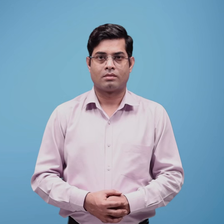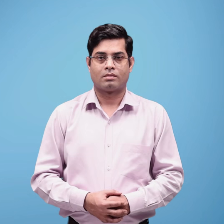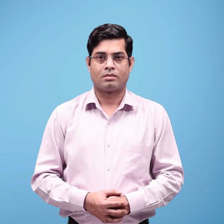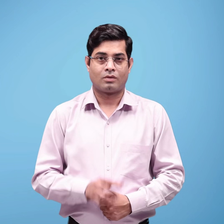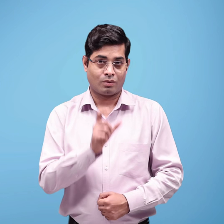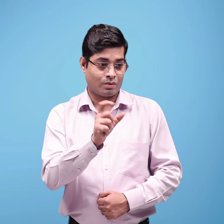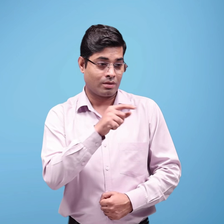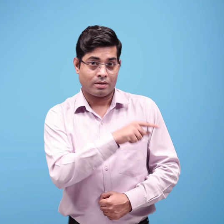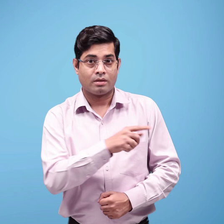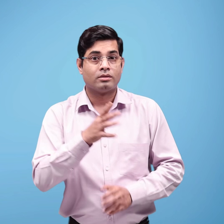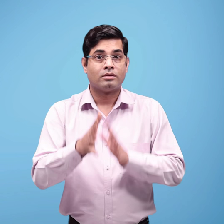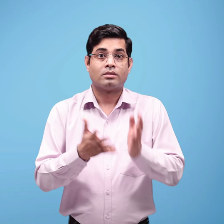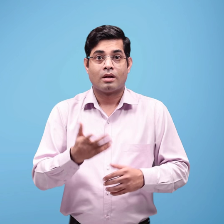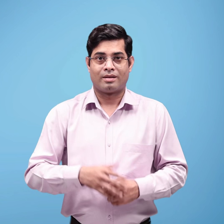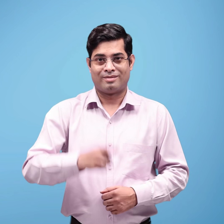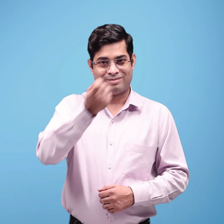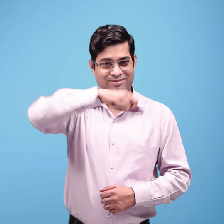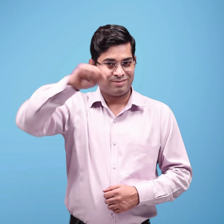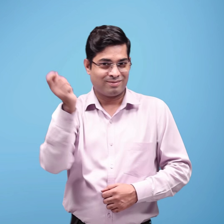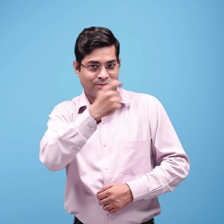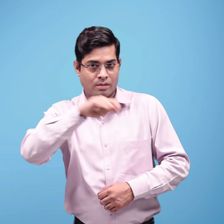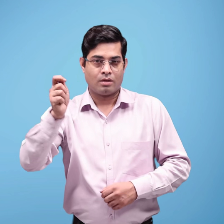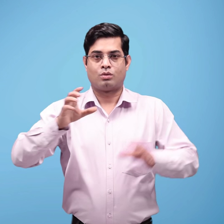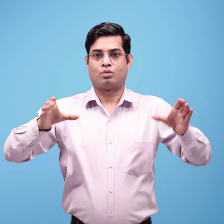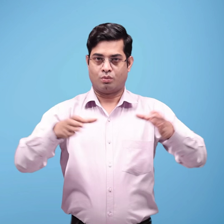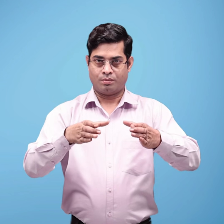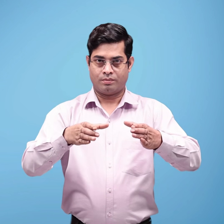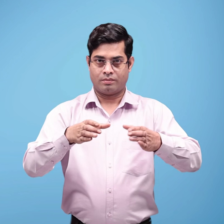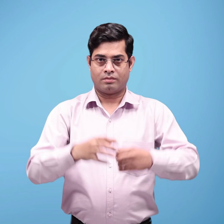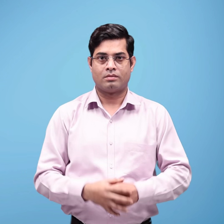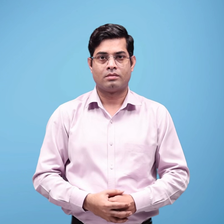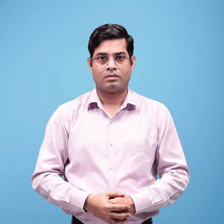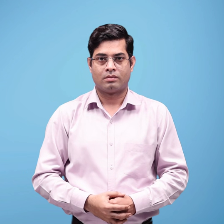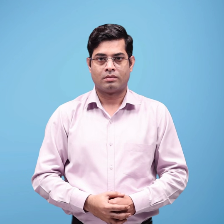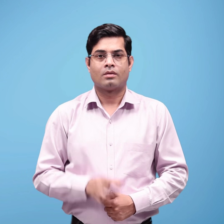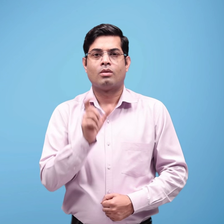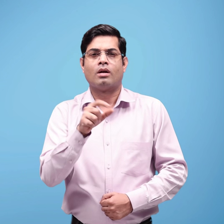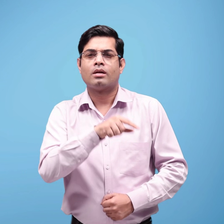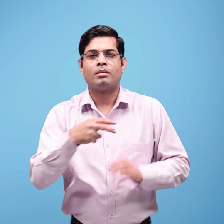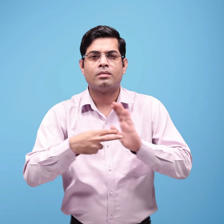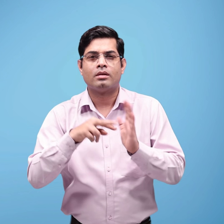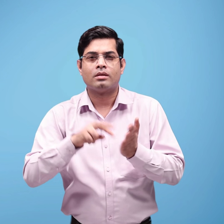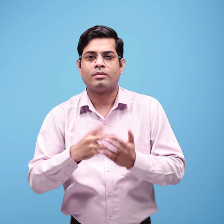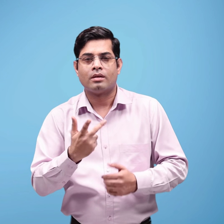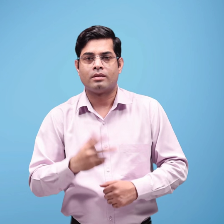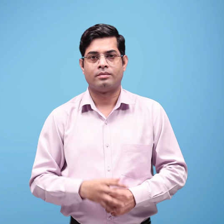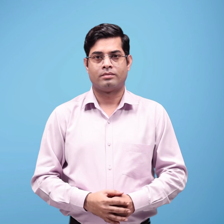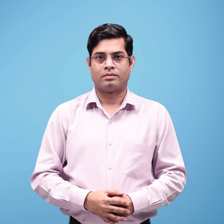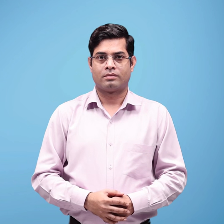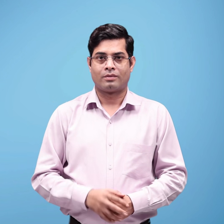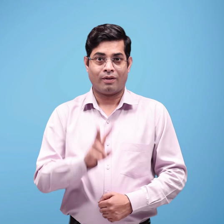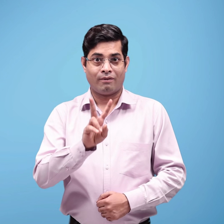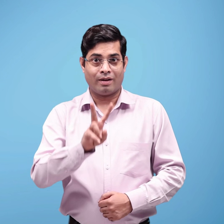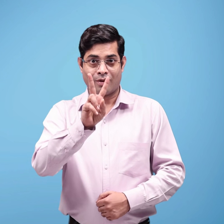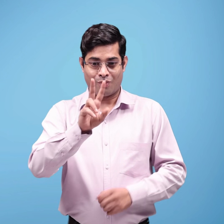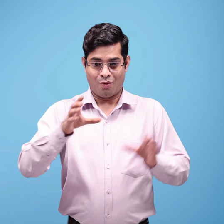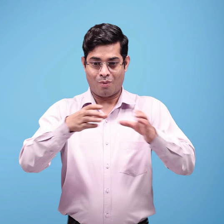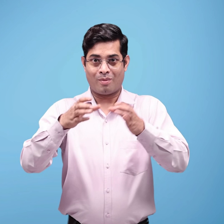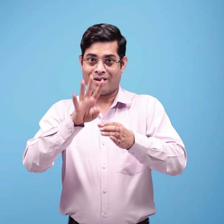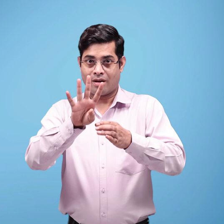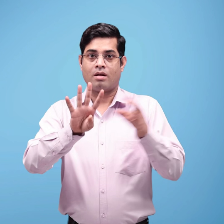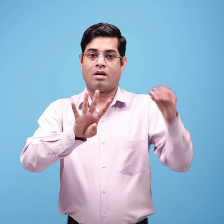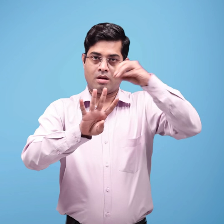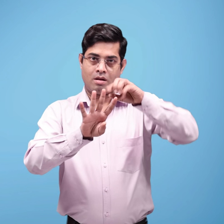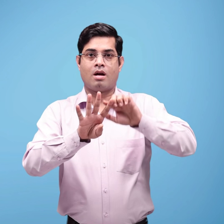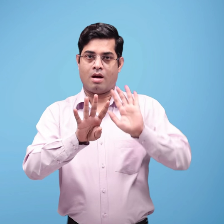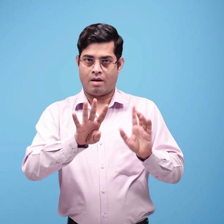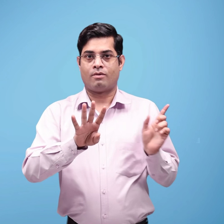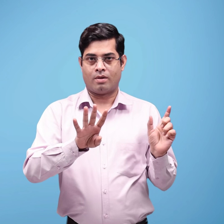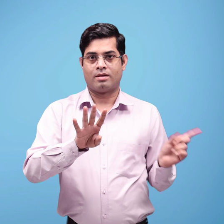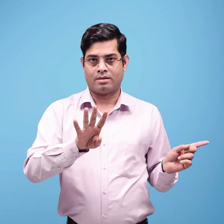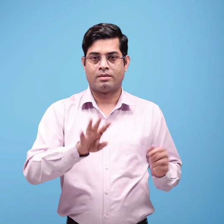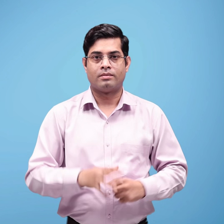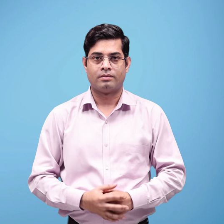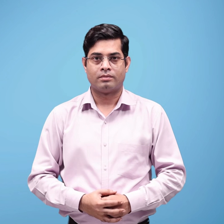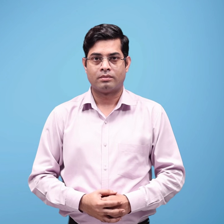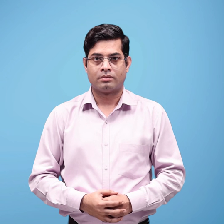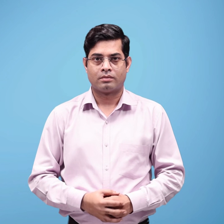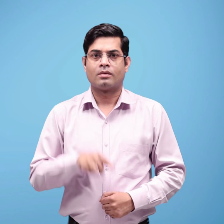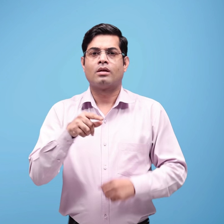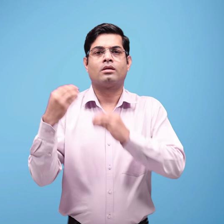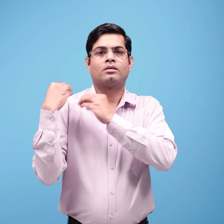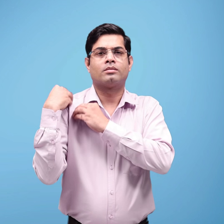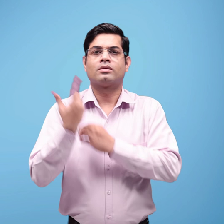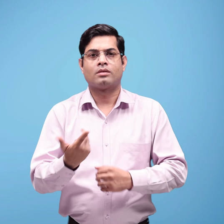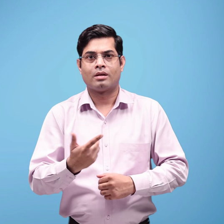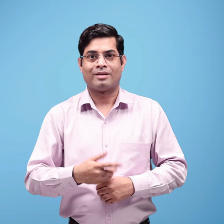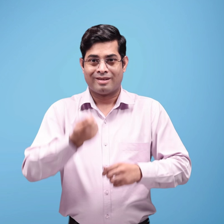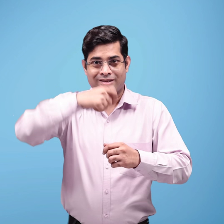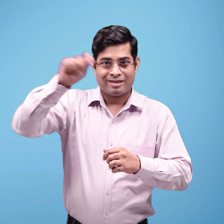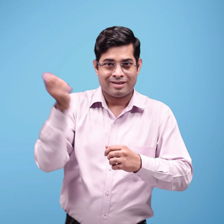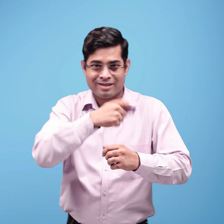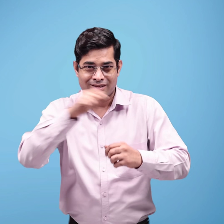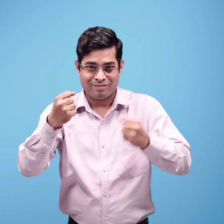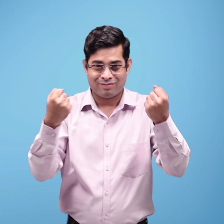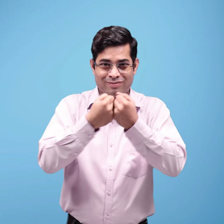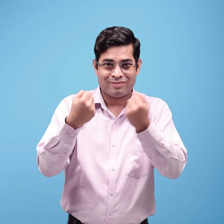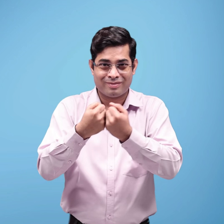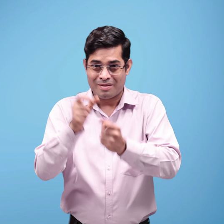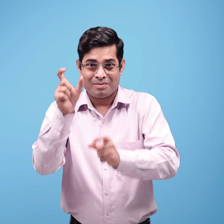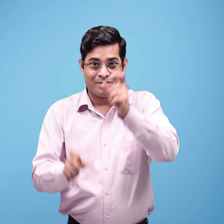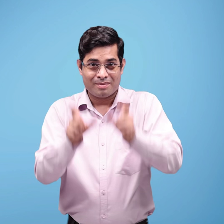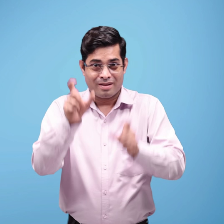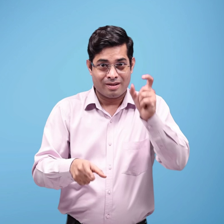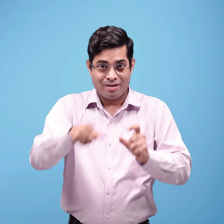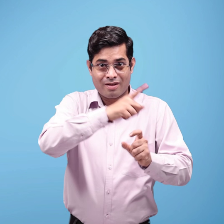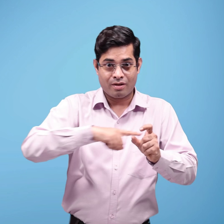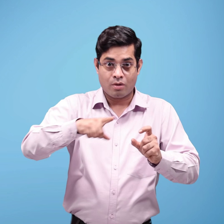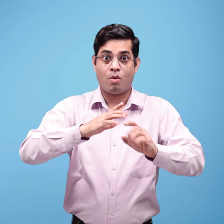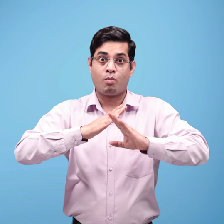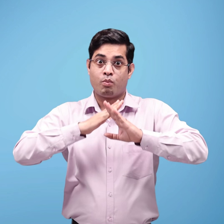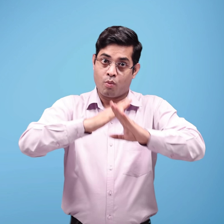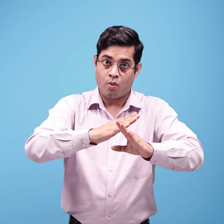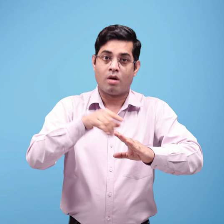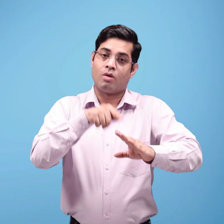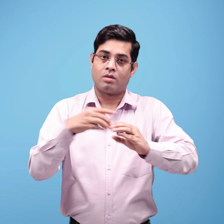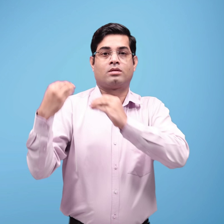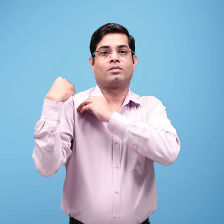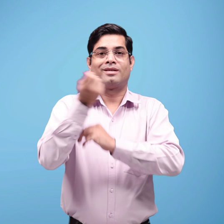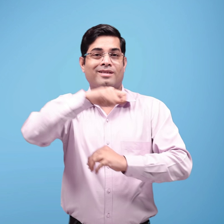Kshatriya This sign means kshatriya. They were one of the four varnas. They were the rulers and were expected to fight battles and protect people.